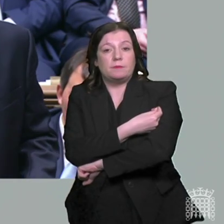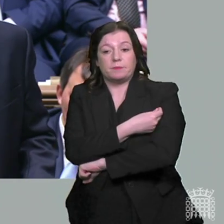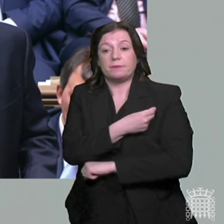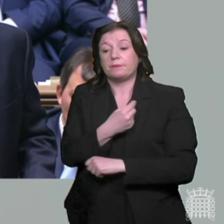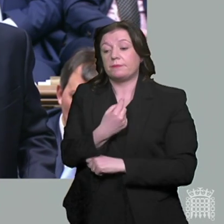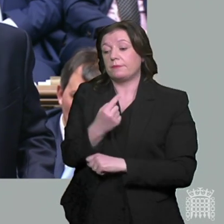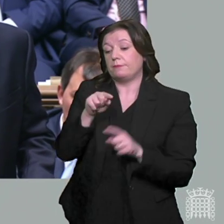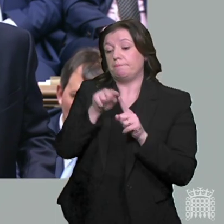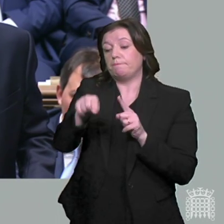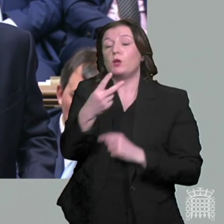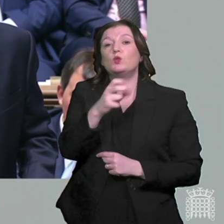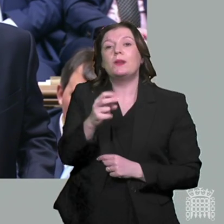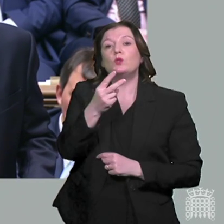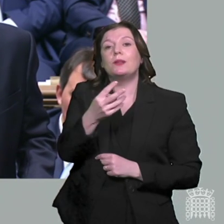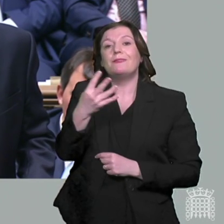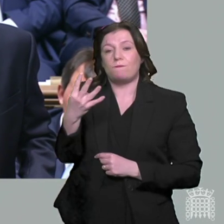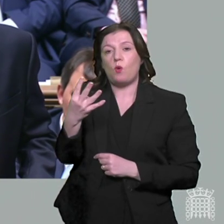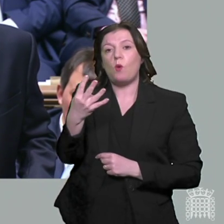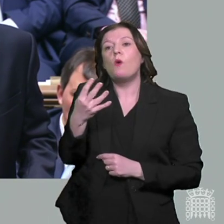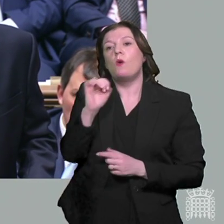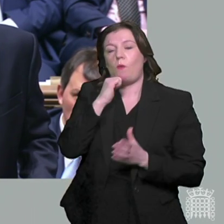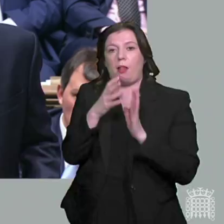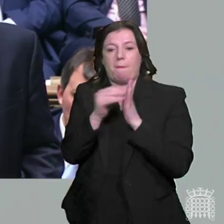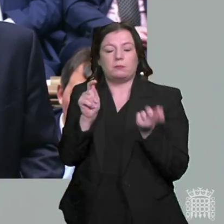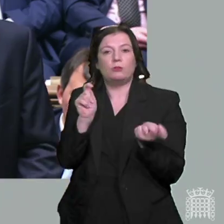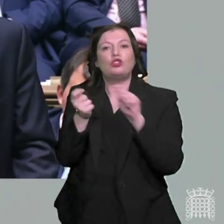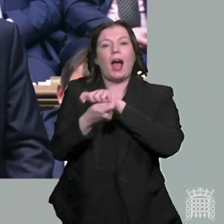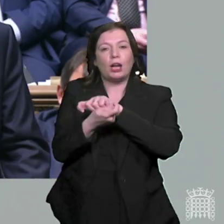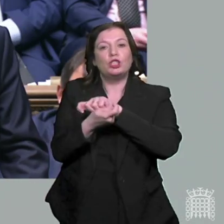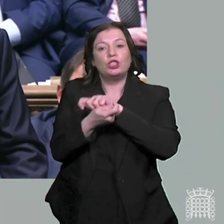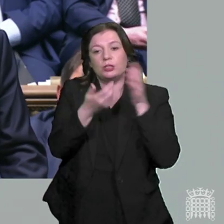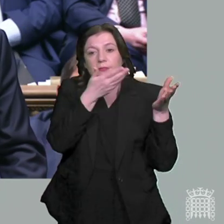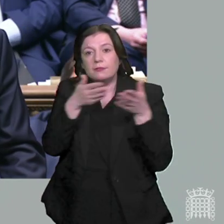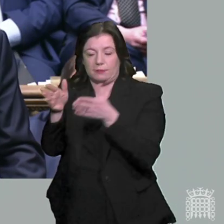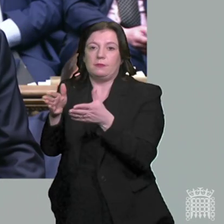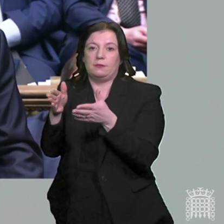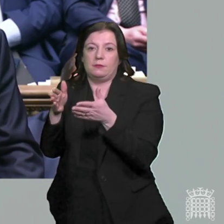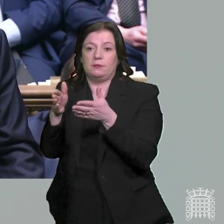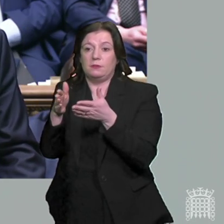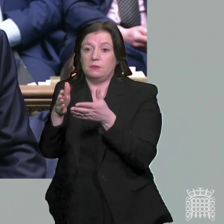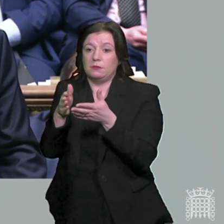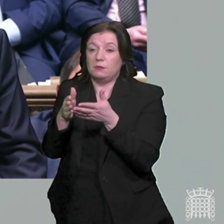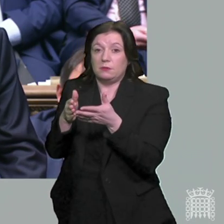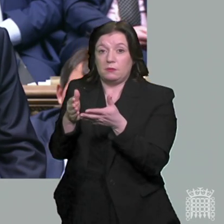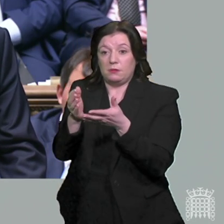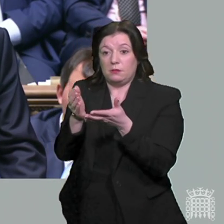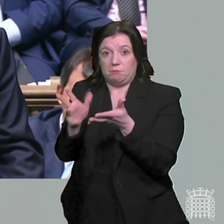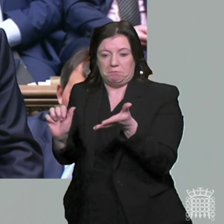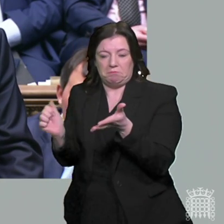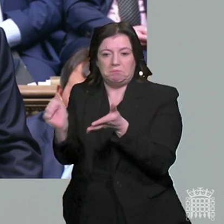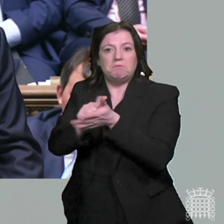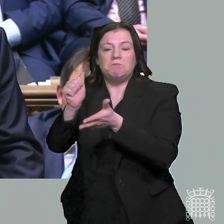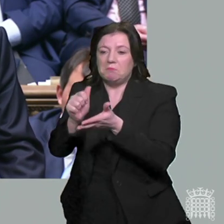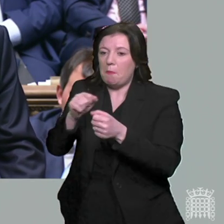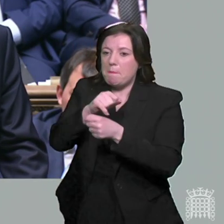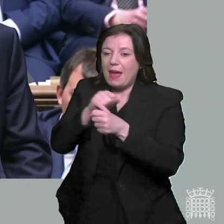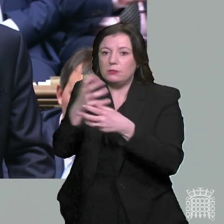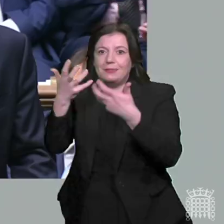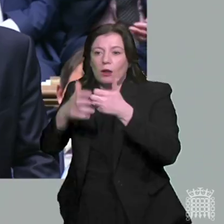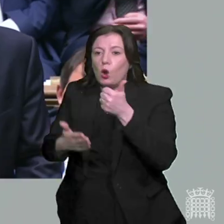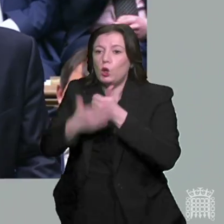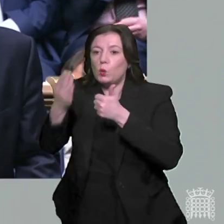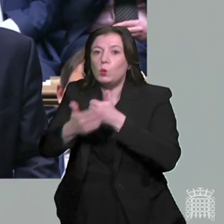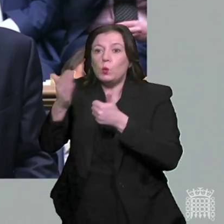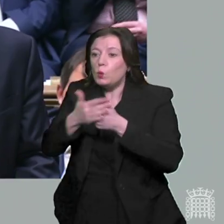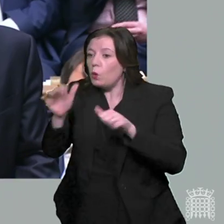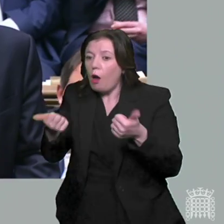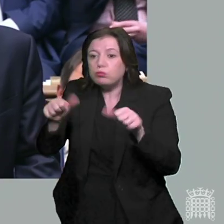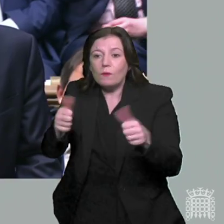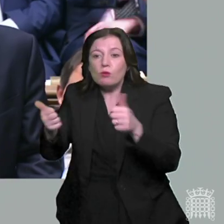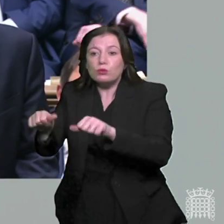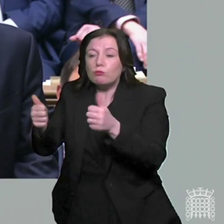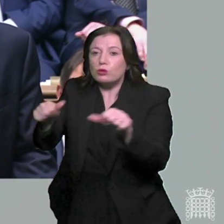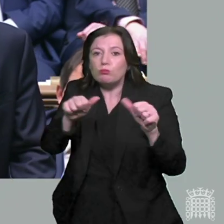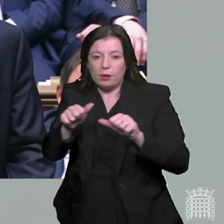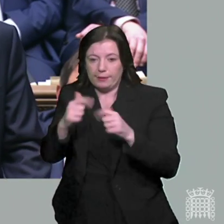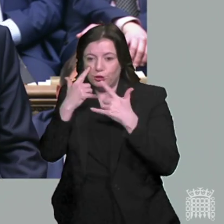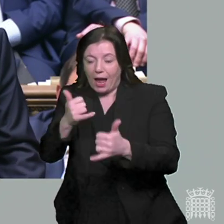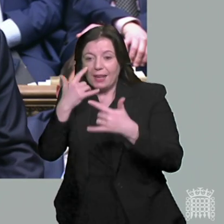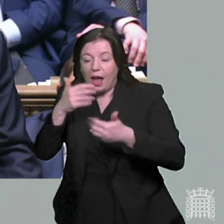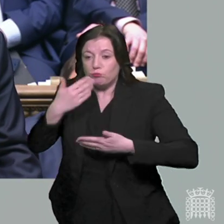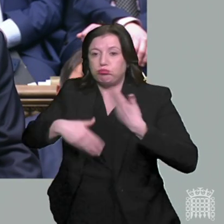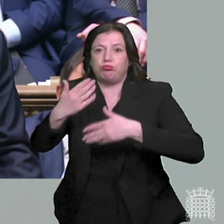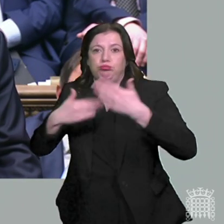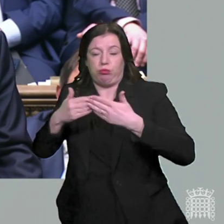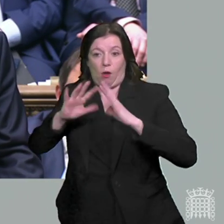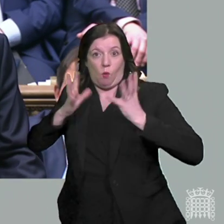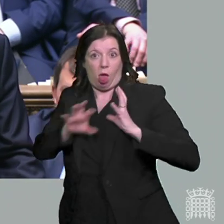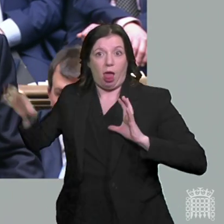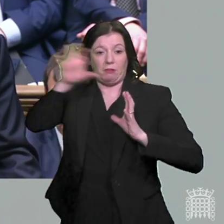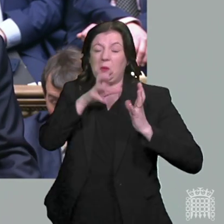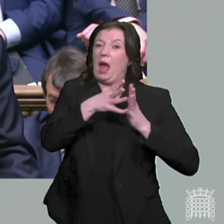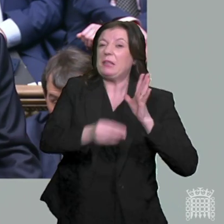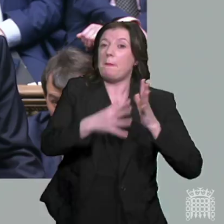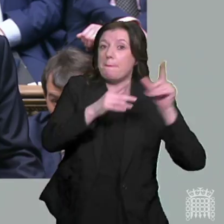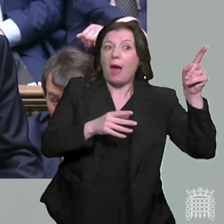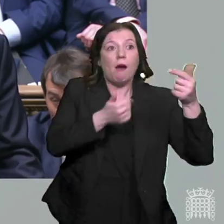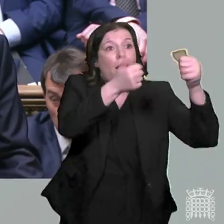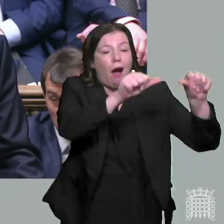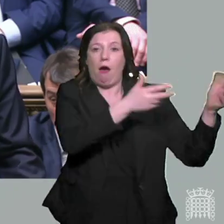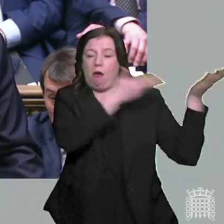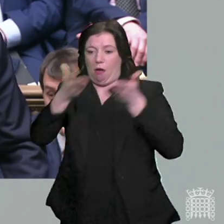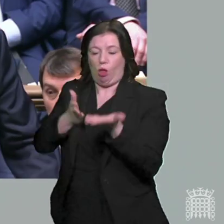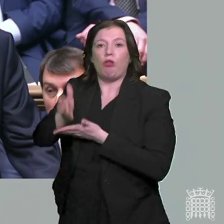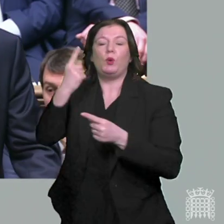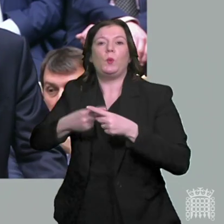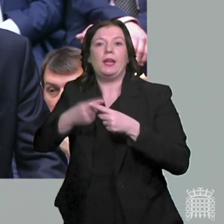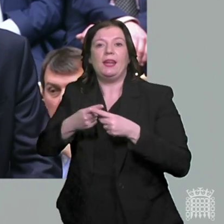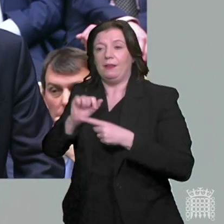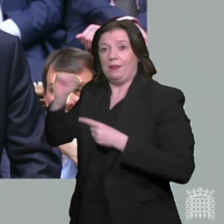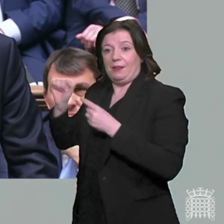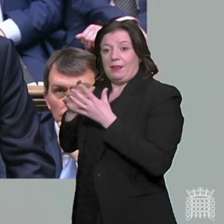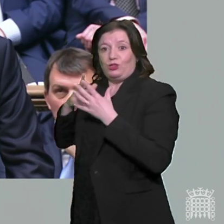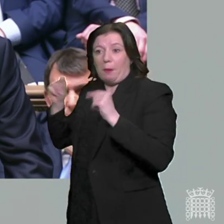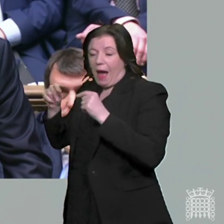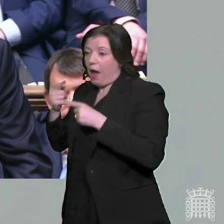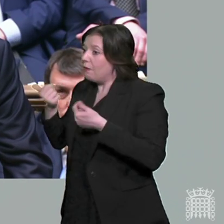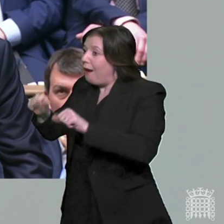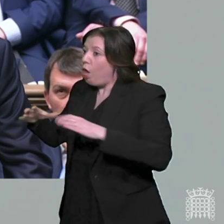From 2024, it will move to a different model, which will allow rapid, often near-automatic sign-off for medicines and technologies already approved by trusted regulators in other parts of the world such as the United States, Europe and Japan.